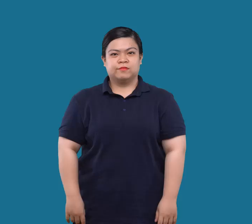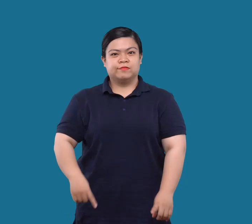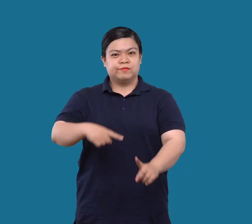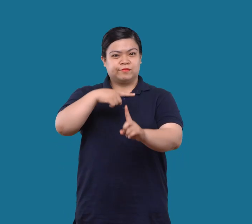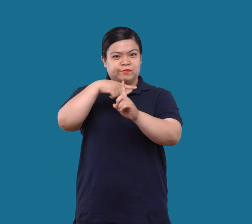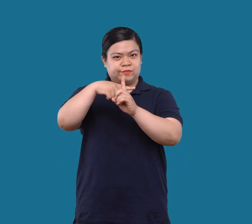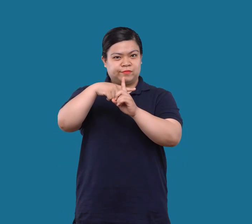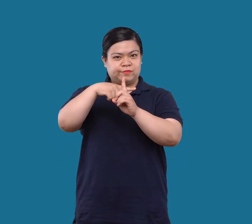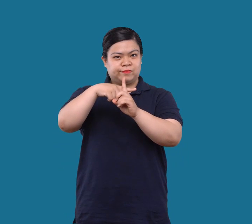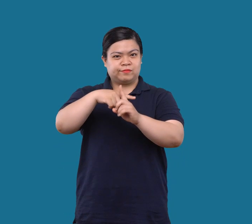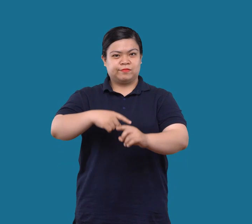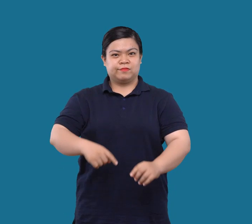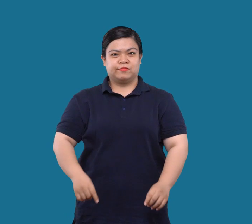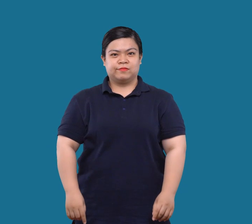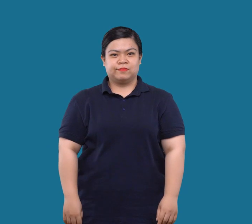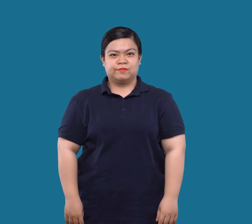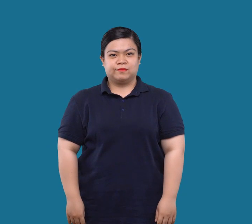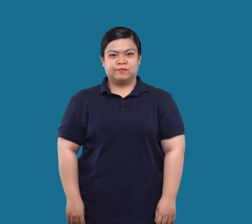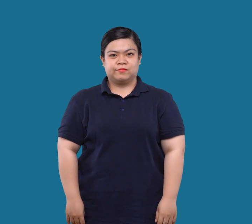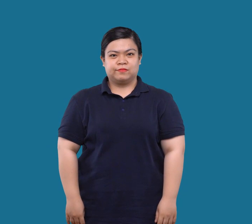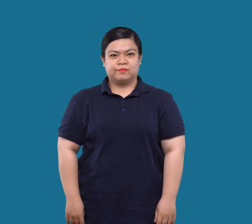cộng (Toán học)